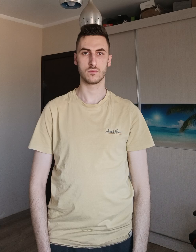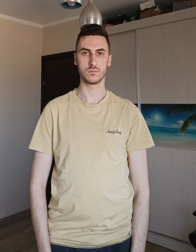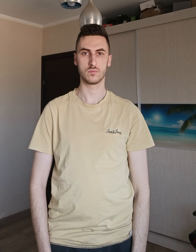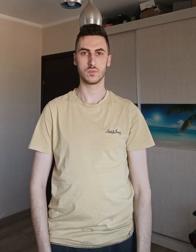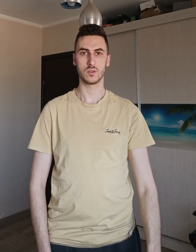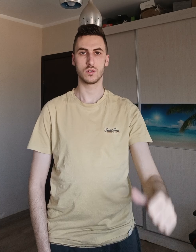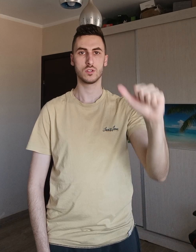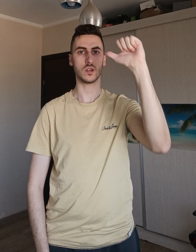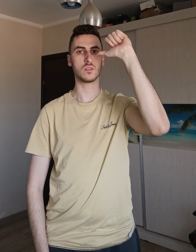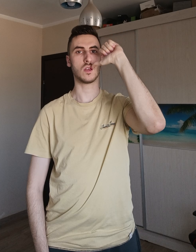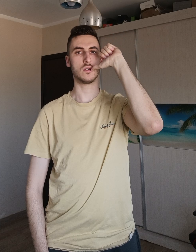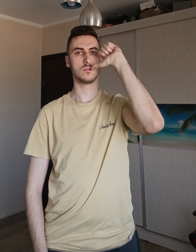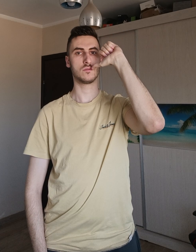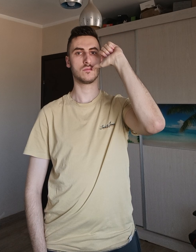לשתות